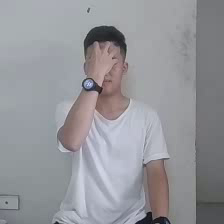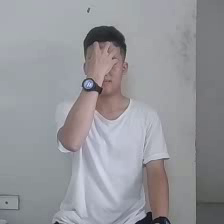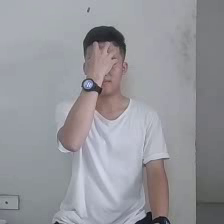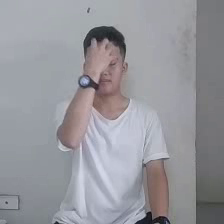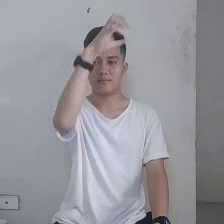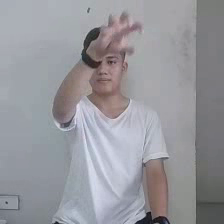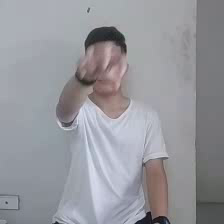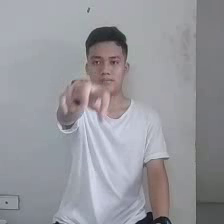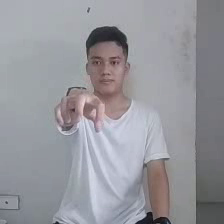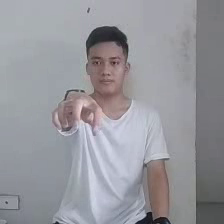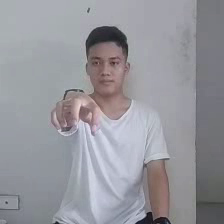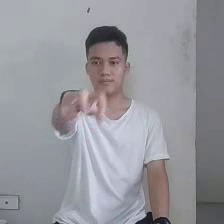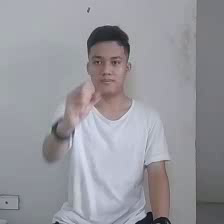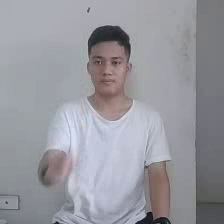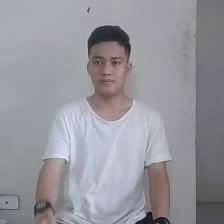Áp dụng